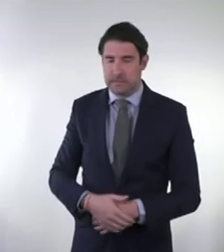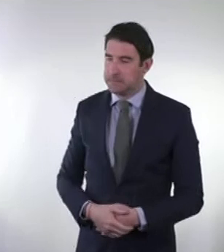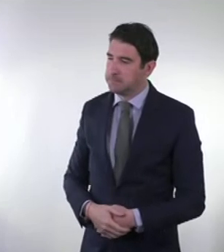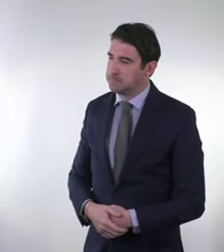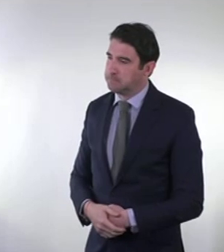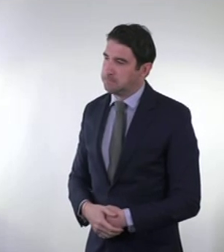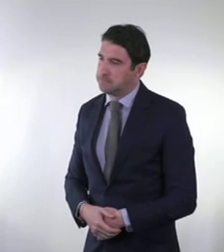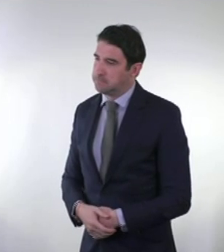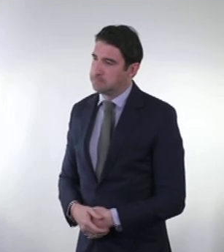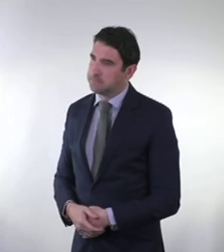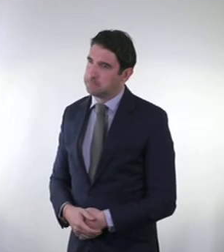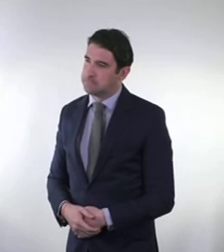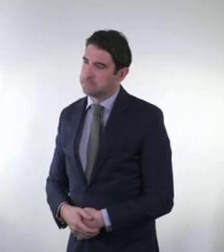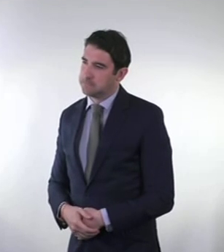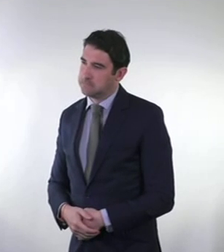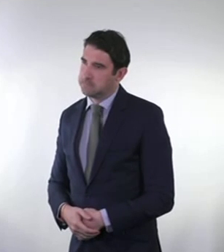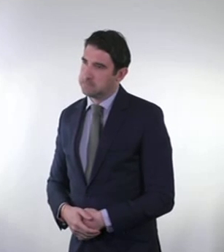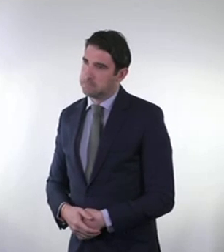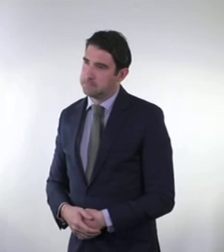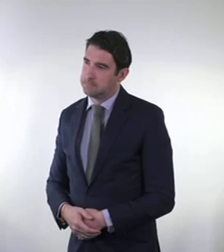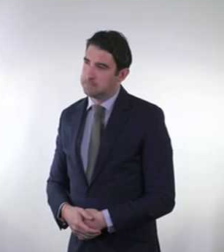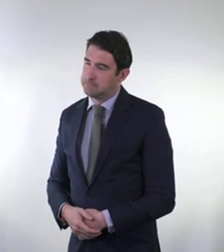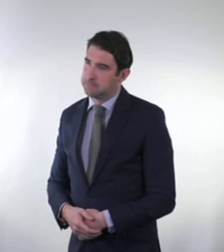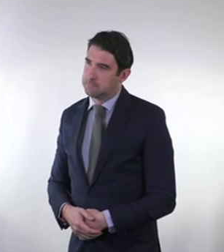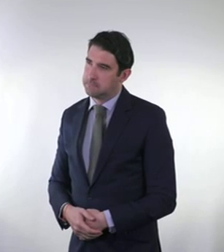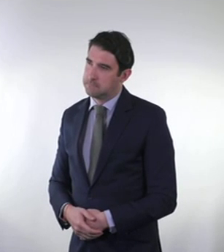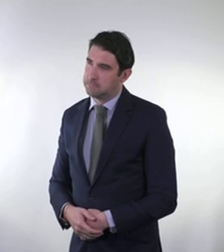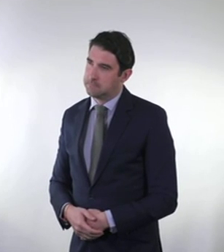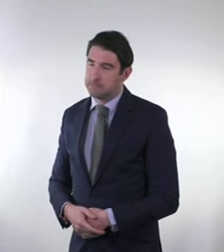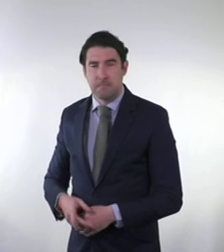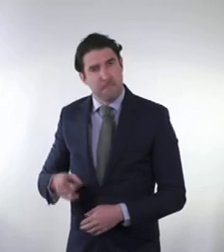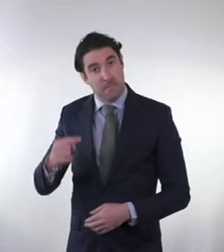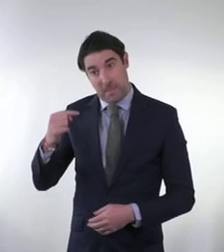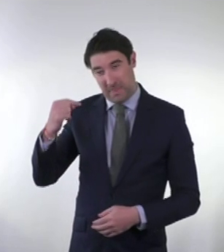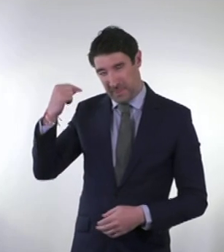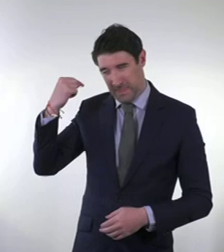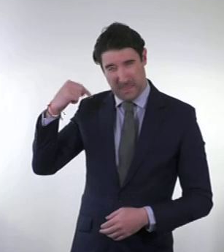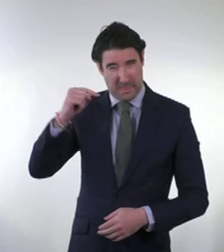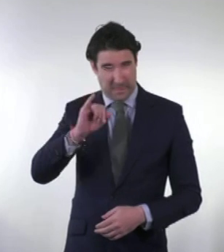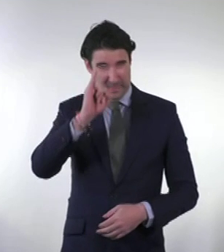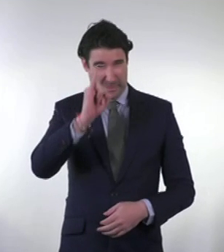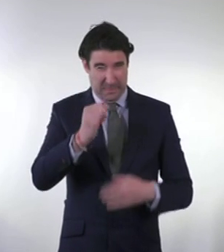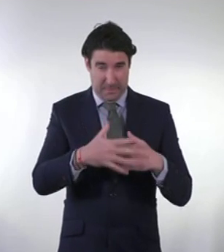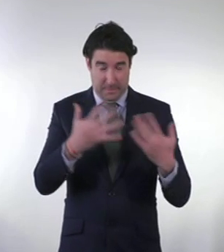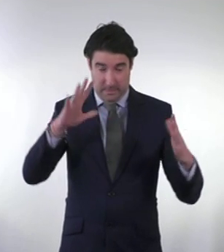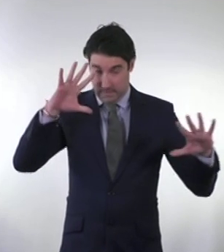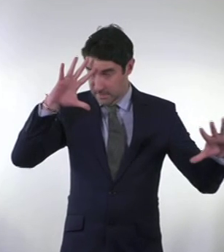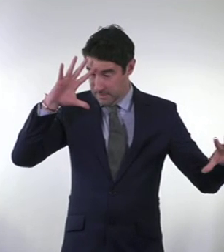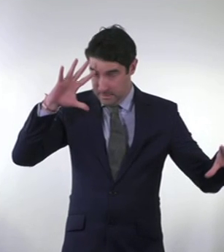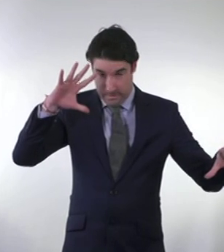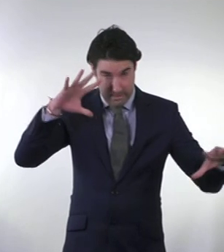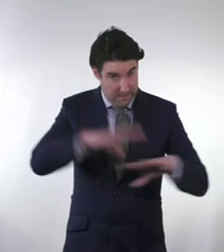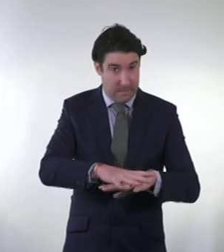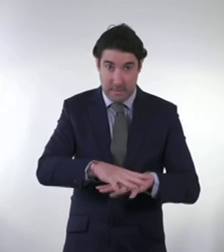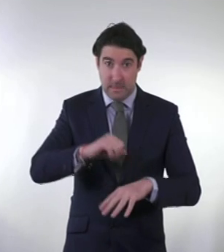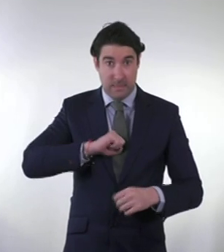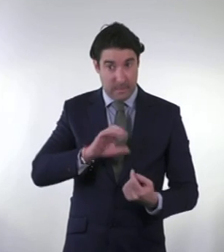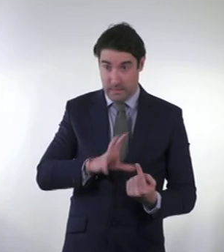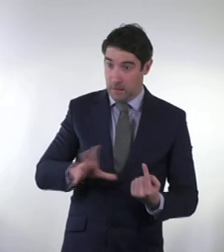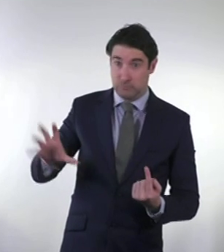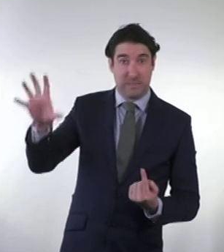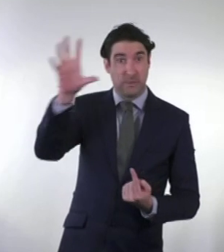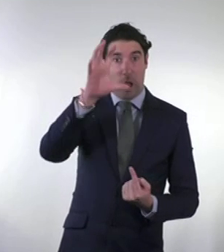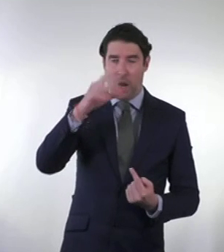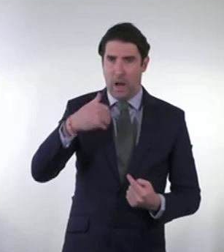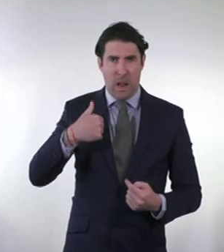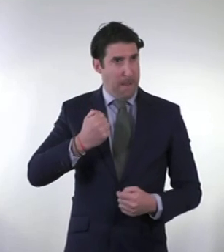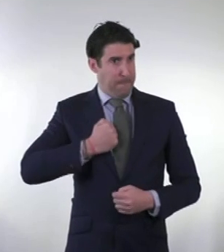One of the major problems, as we have seen in the last 24 hours, is widespread confusion about the local restrictions, and I do not just mean the Prime Minister not knowing his own rules.